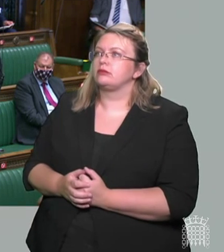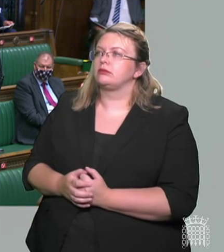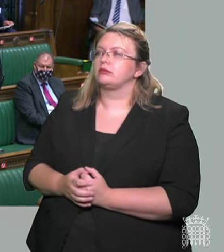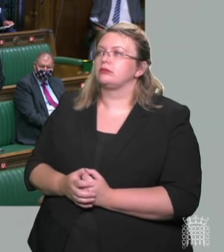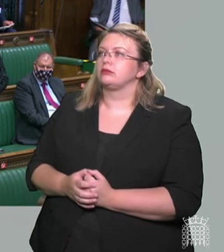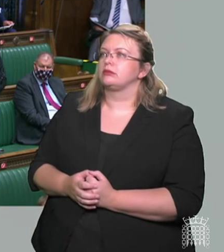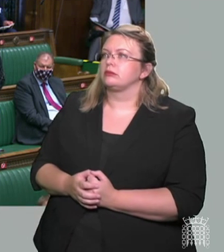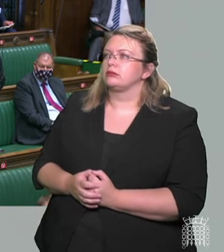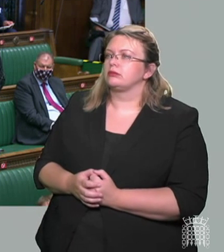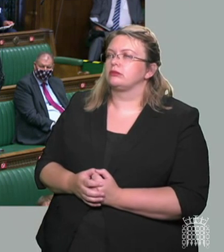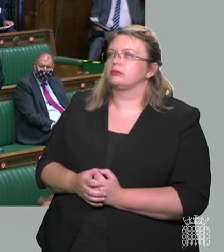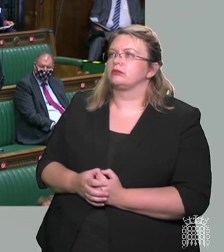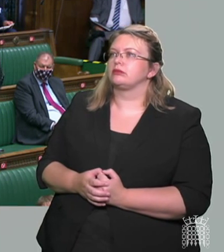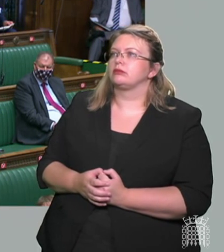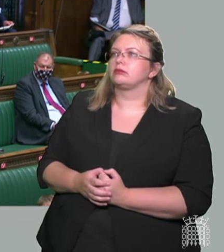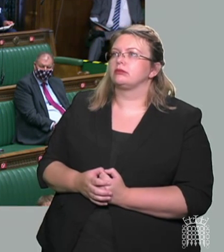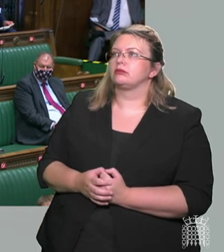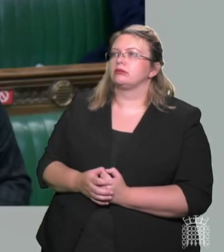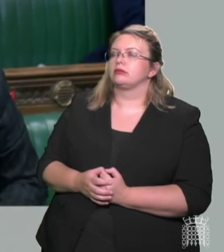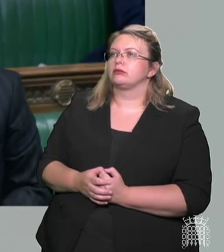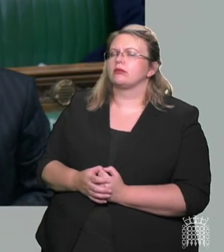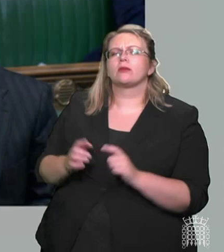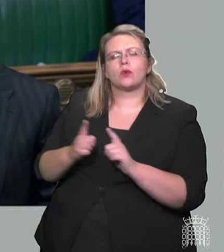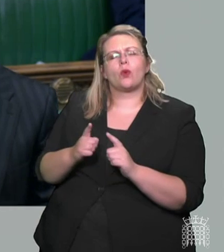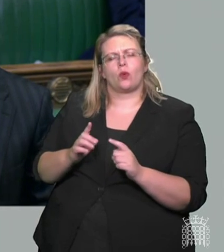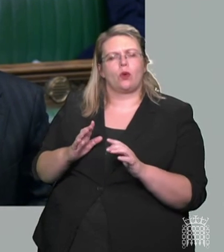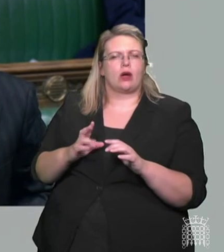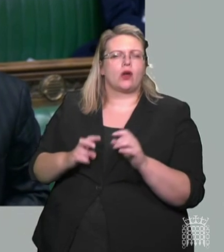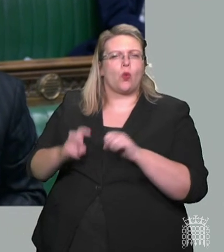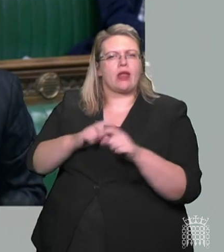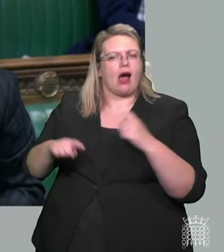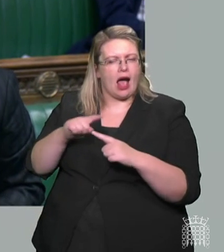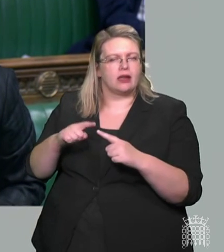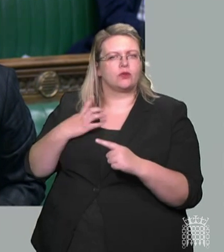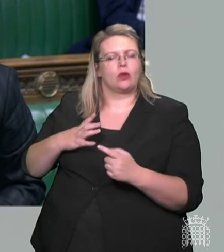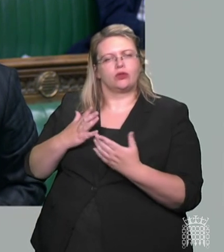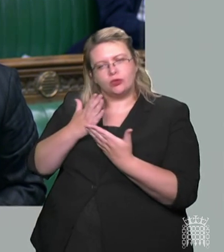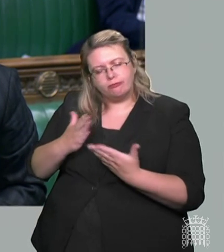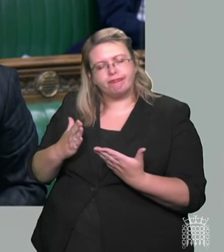I associate all Northern Ireland Members with the tribute you made to Ian Davis, Mr Speaker.